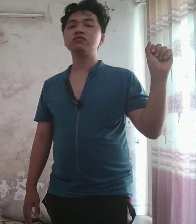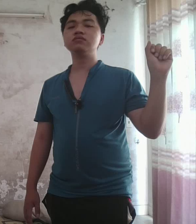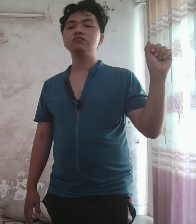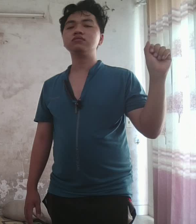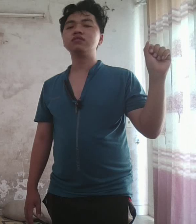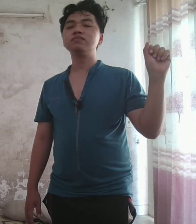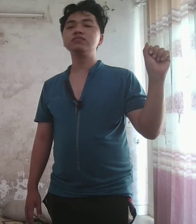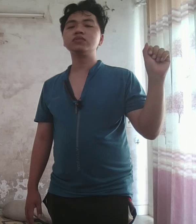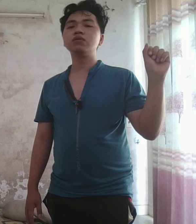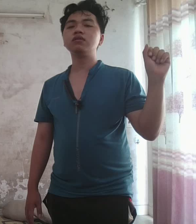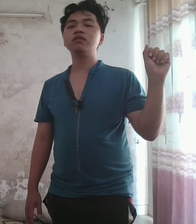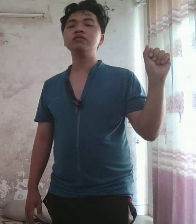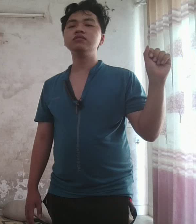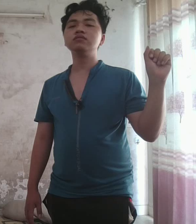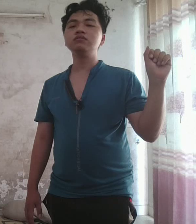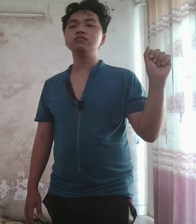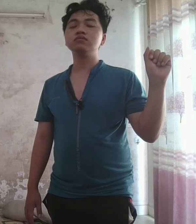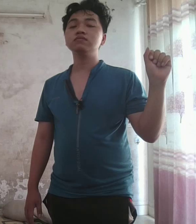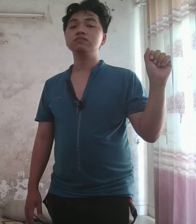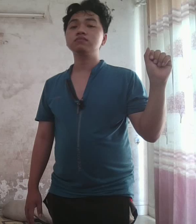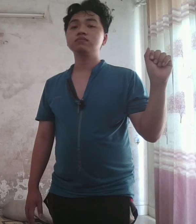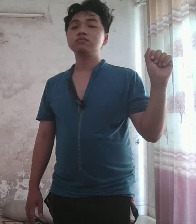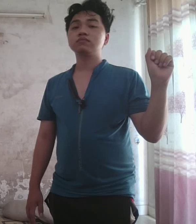a